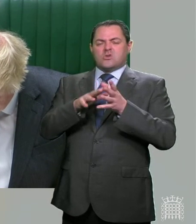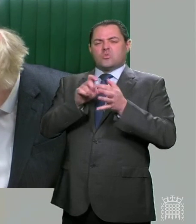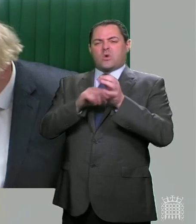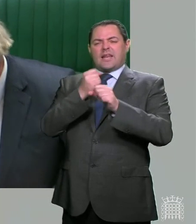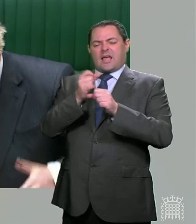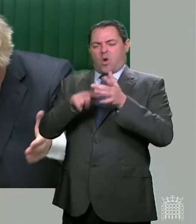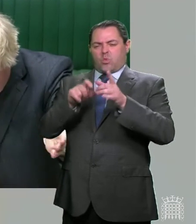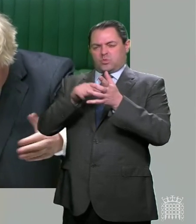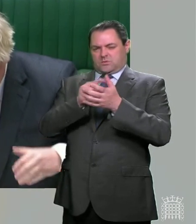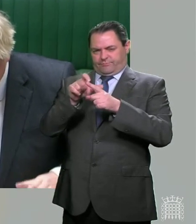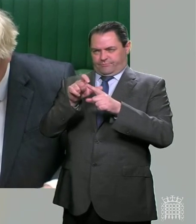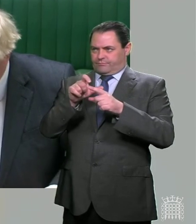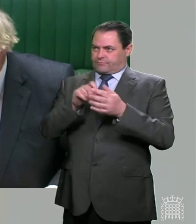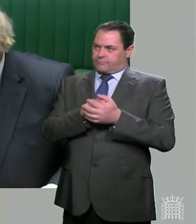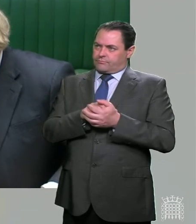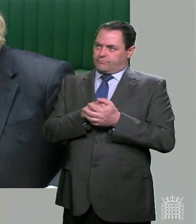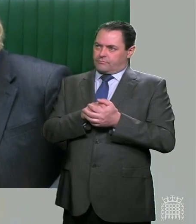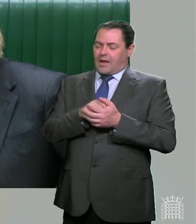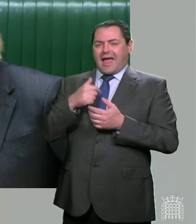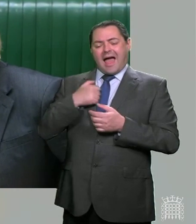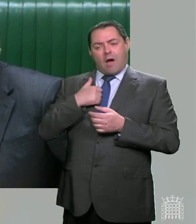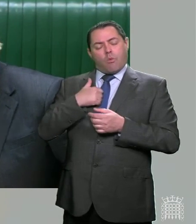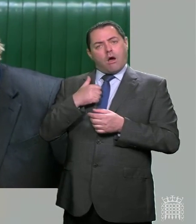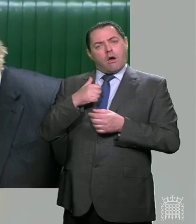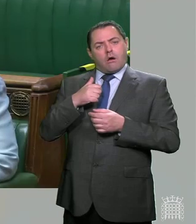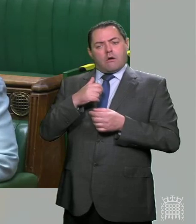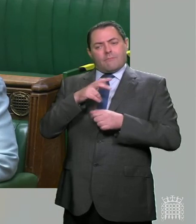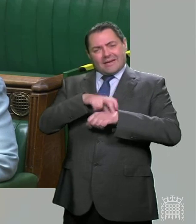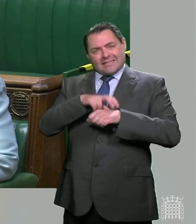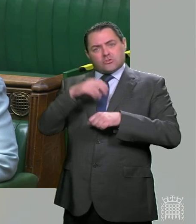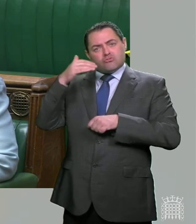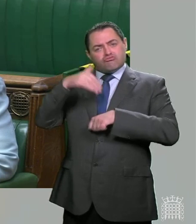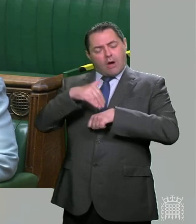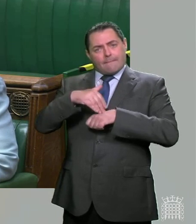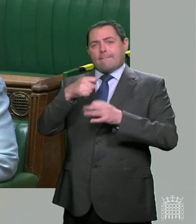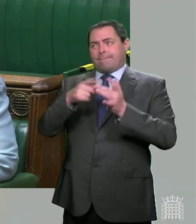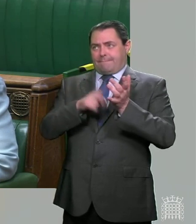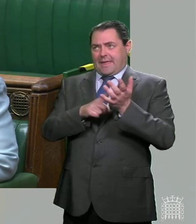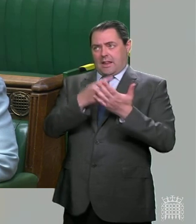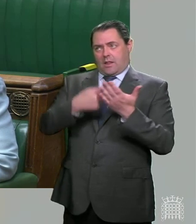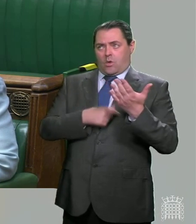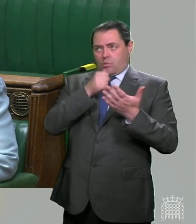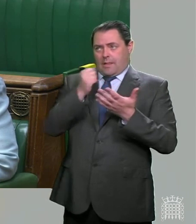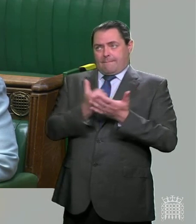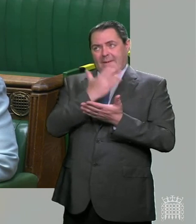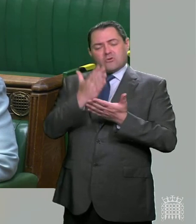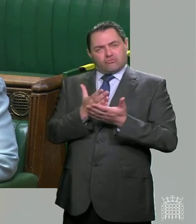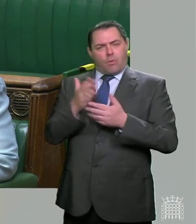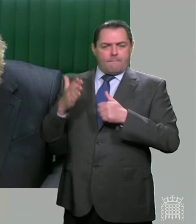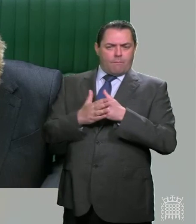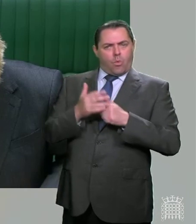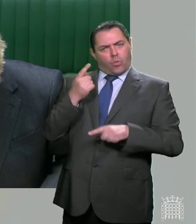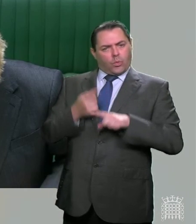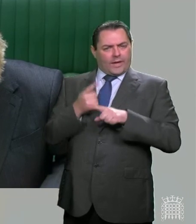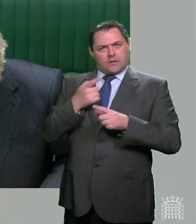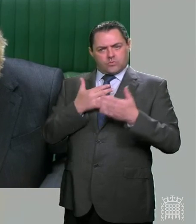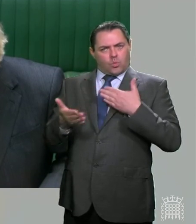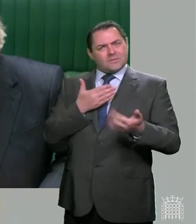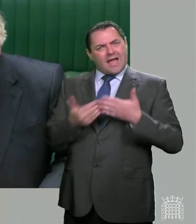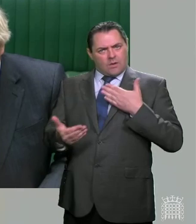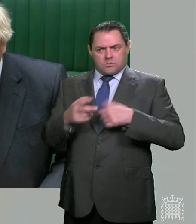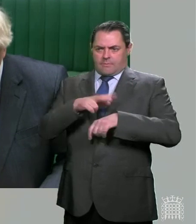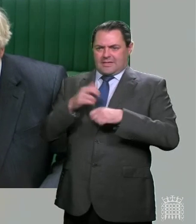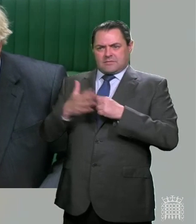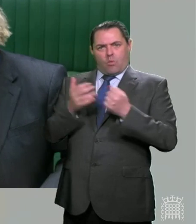We are making sure with our Police, Crime, Sentencing and Courts Bill that such crimes are dealt with in a more expeditious way, with greater powers for the police.